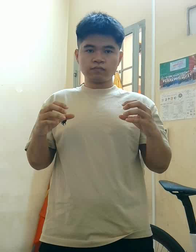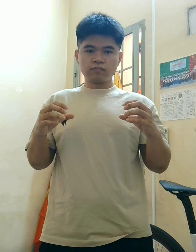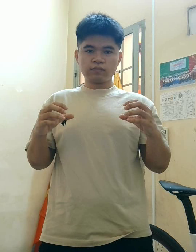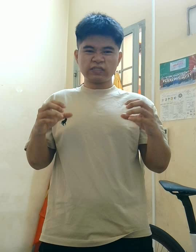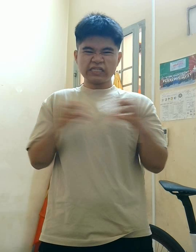cai nhau